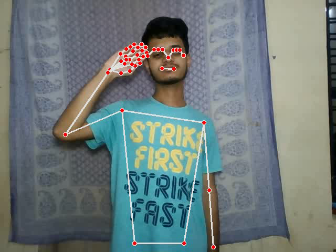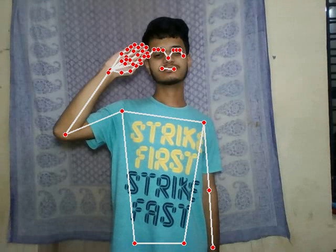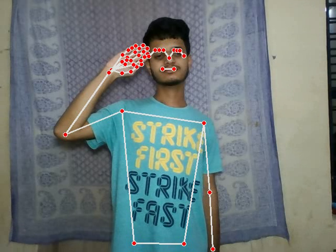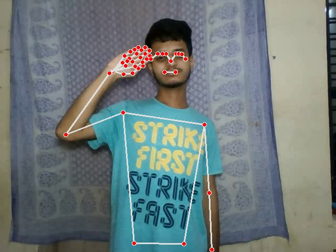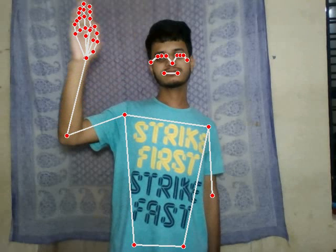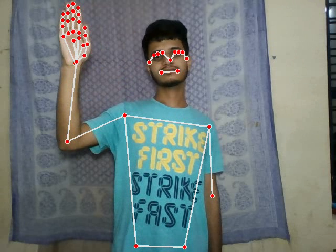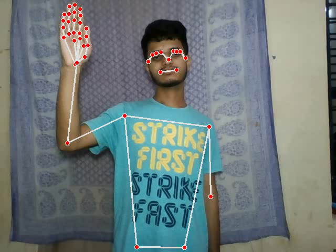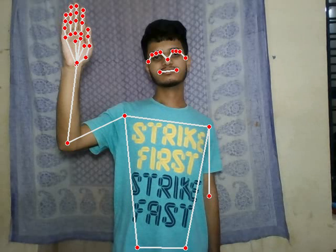hello